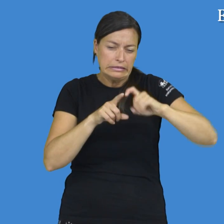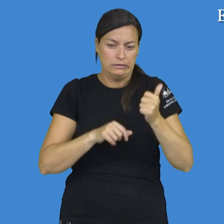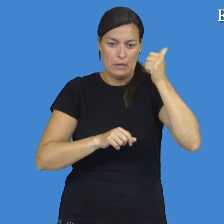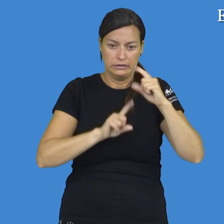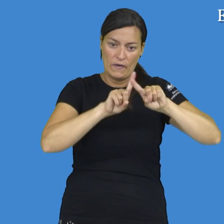más cantidad